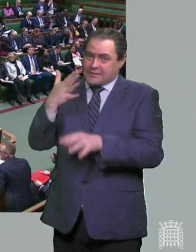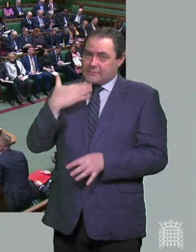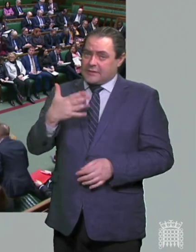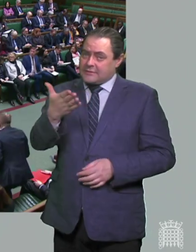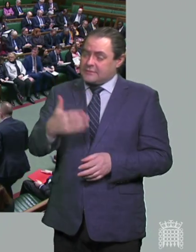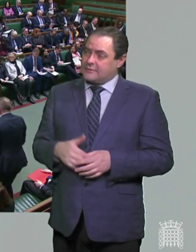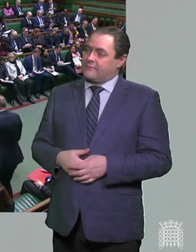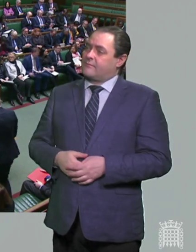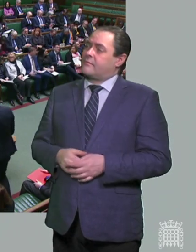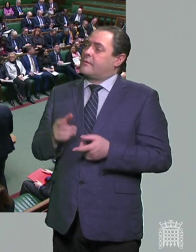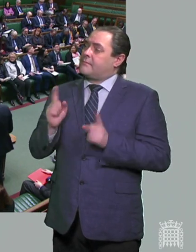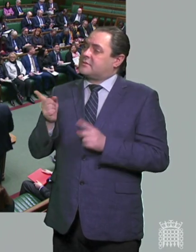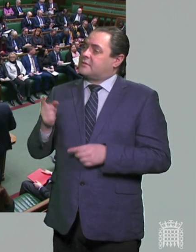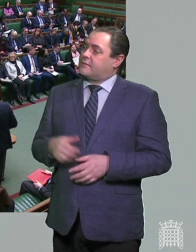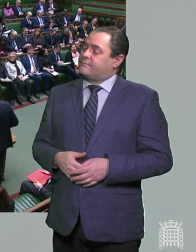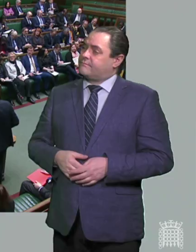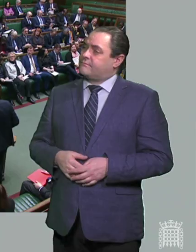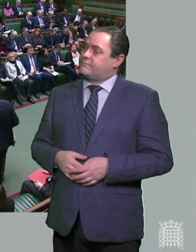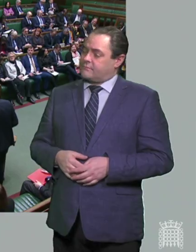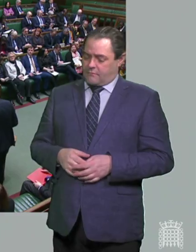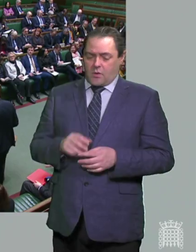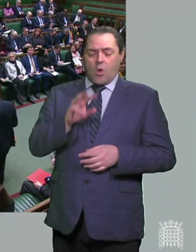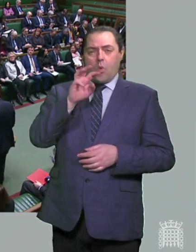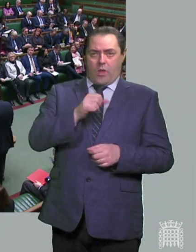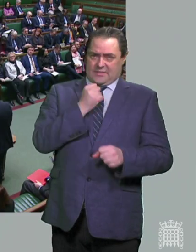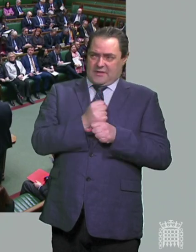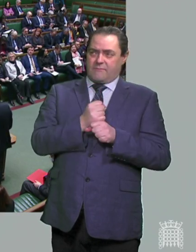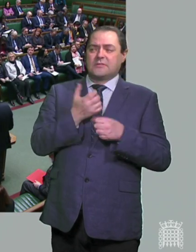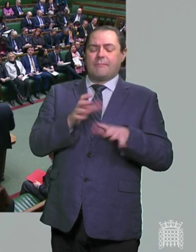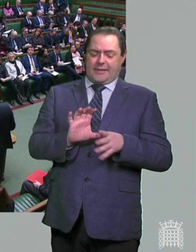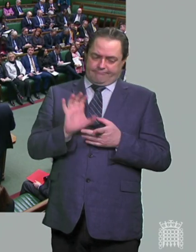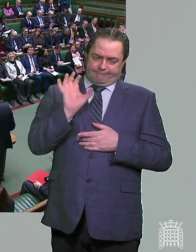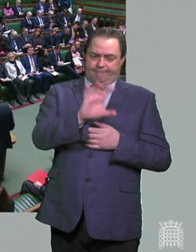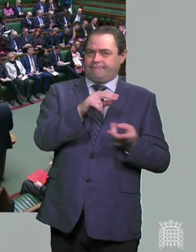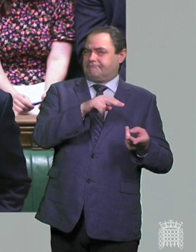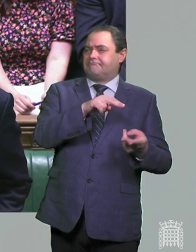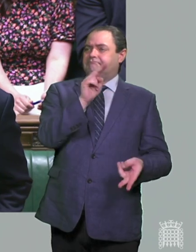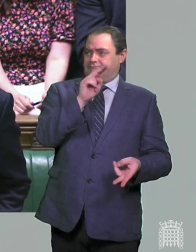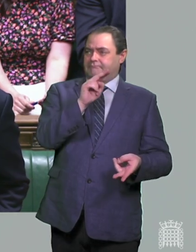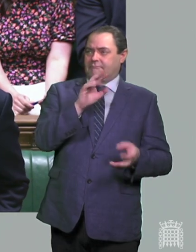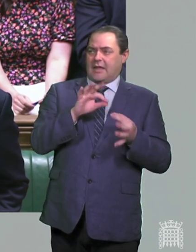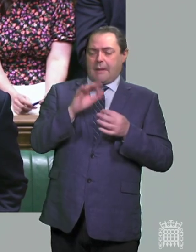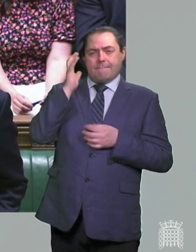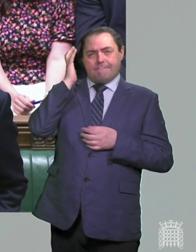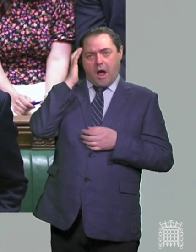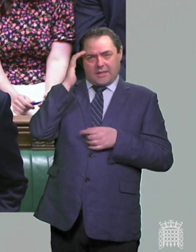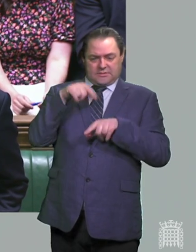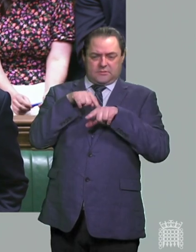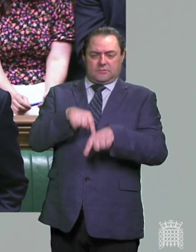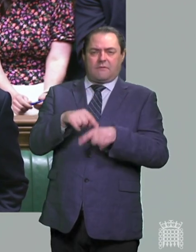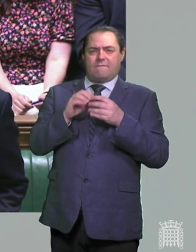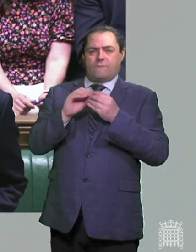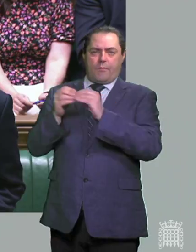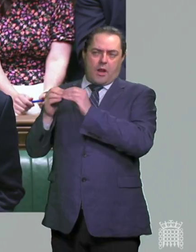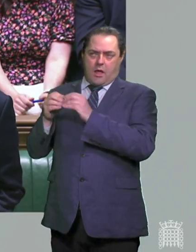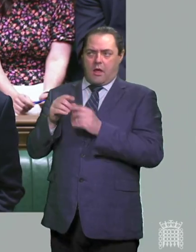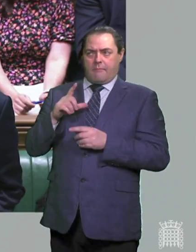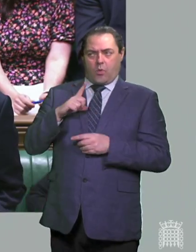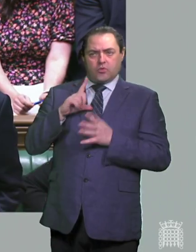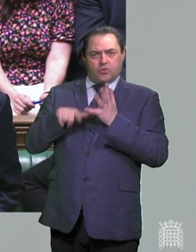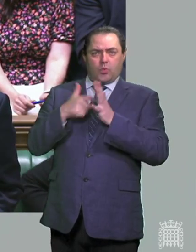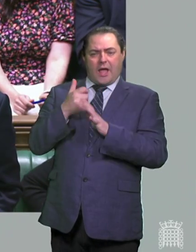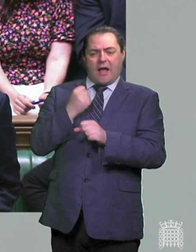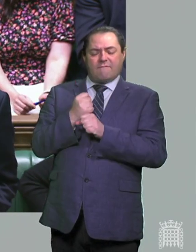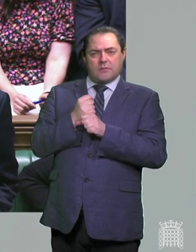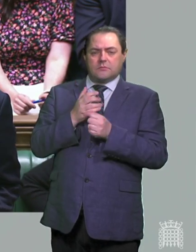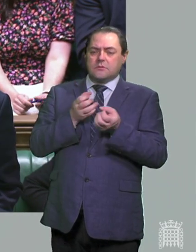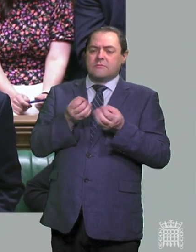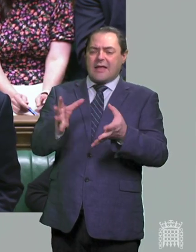The Welsh Government have actually received a significant uplift in their Barnett-based funding due to UK Government spending on HS2.